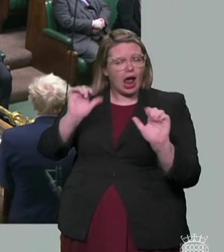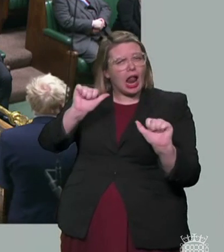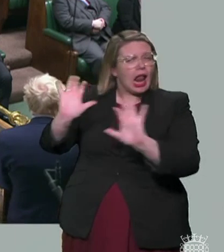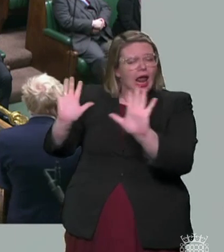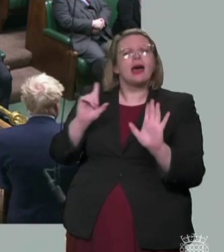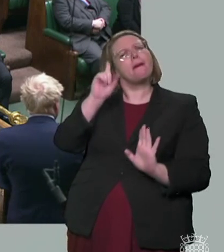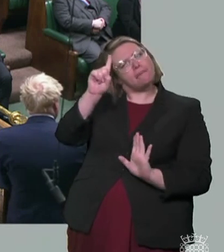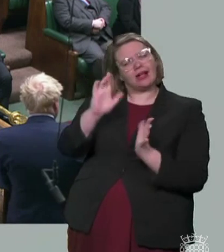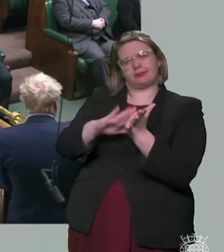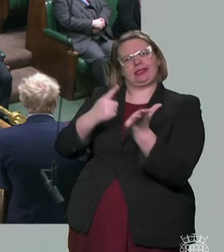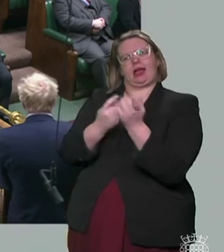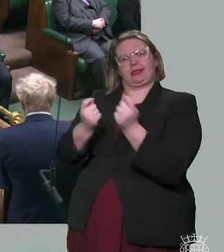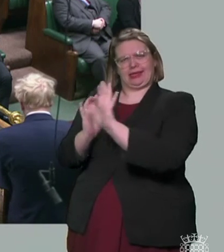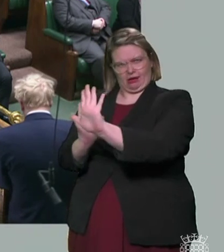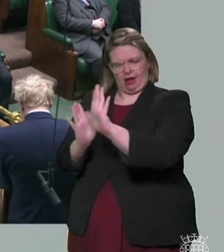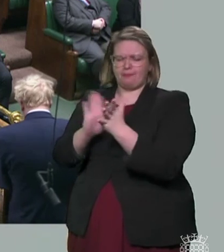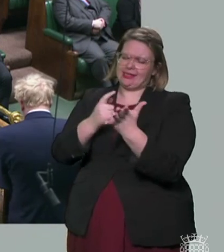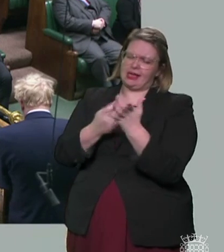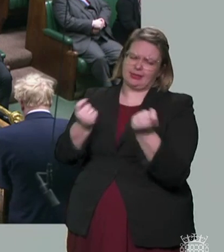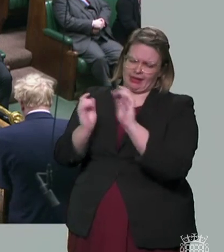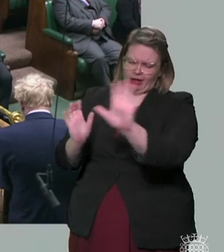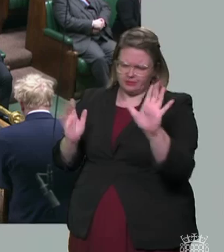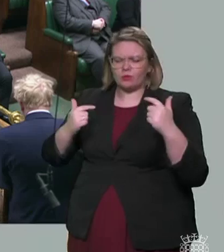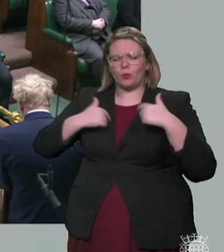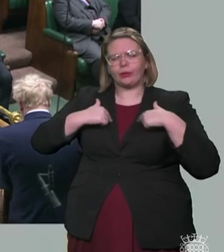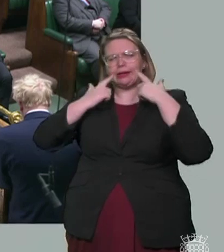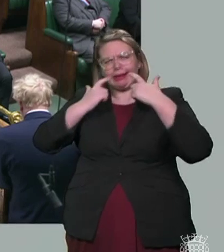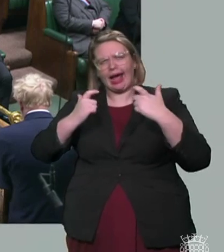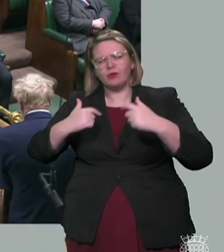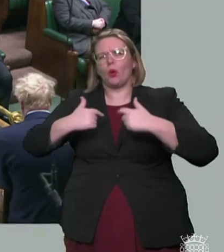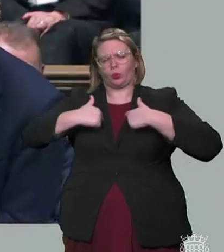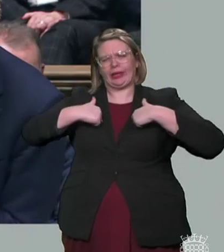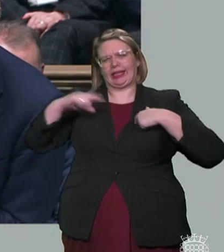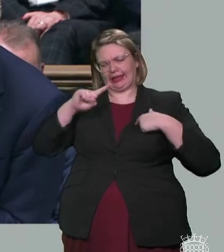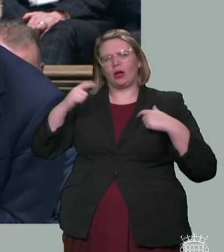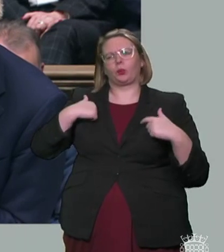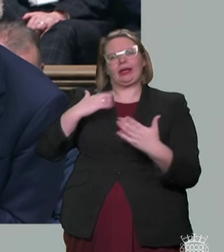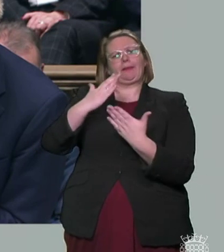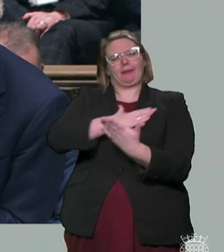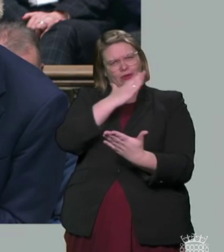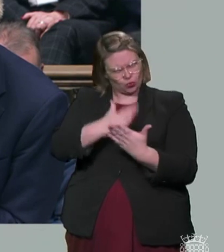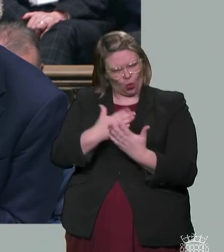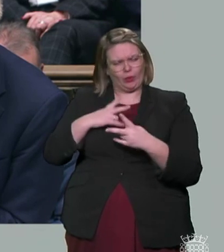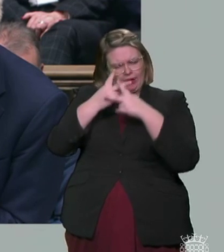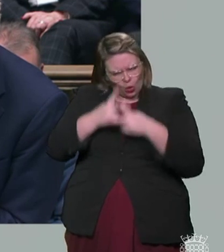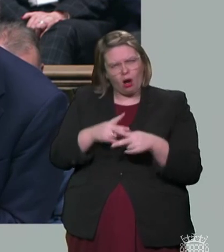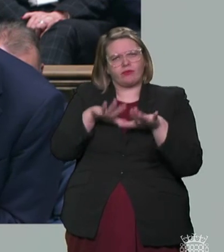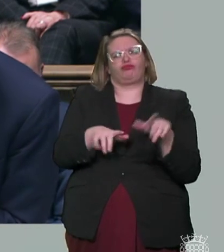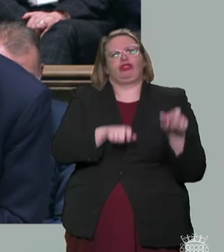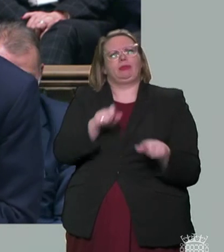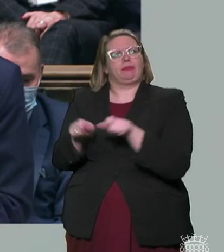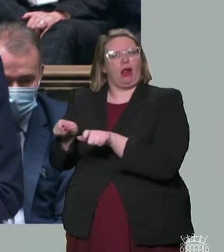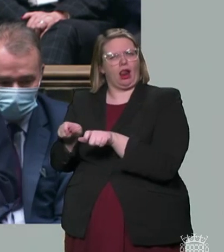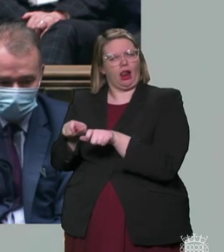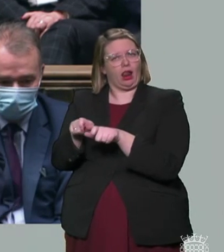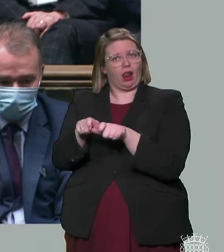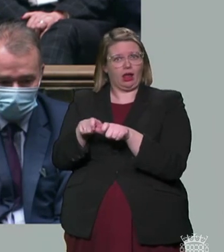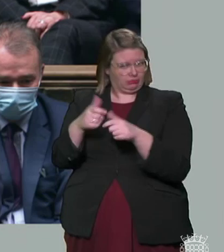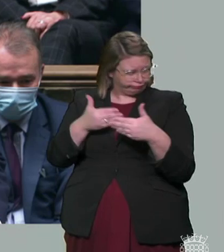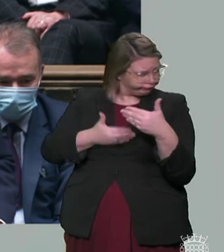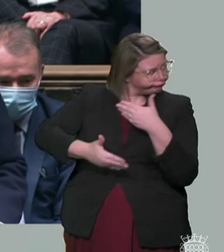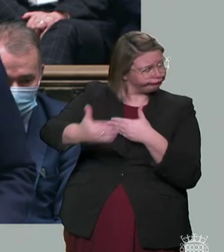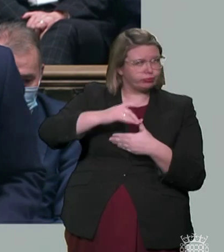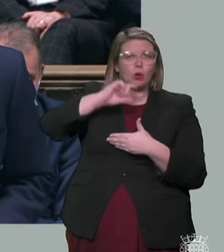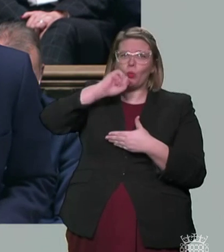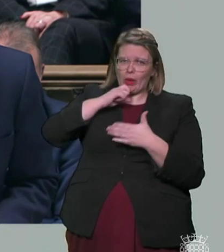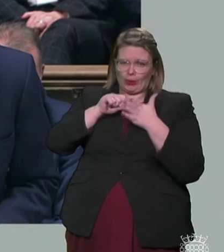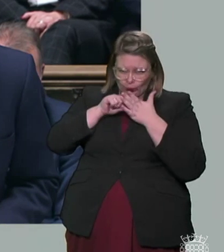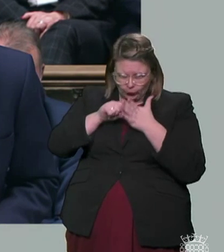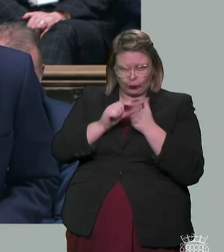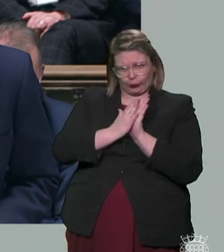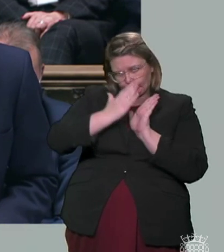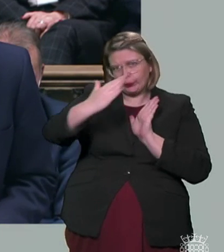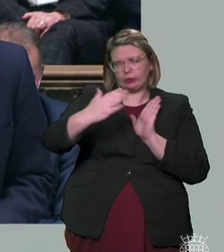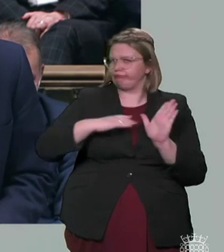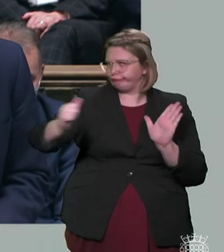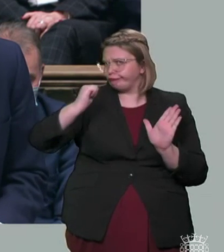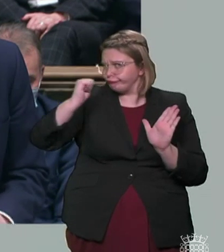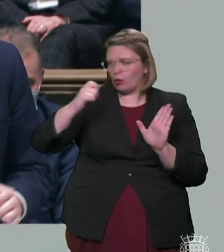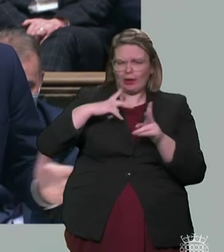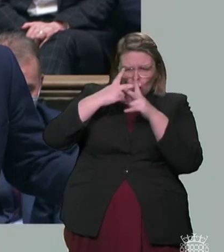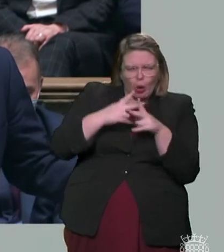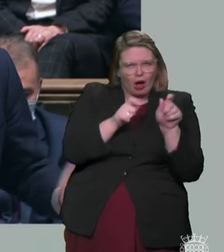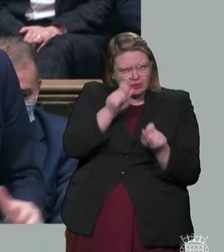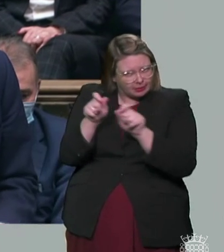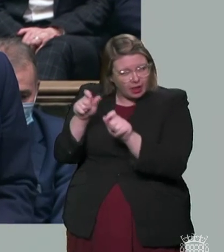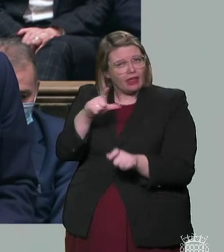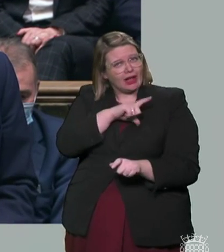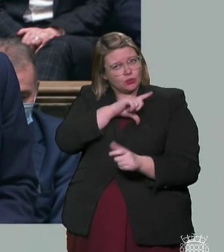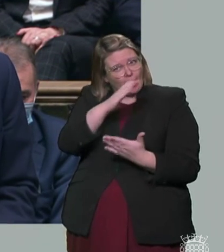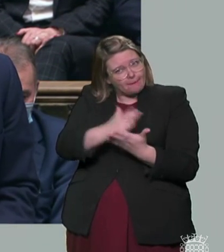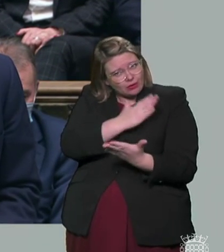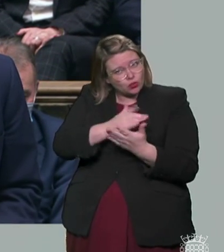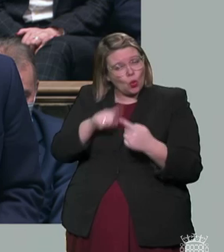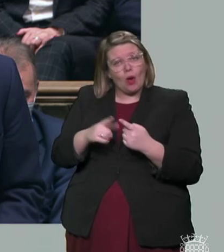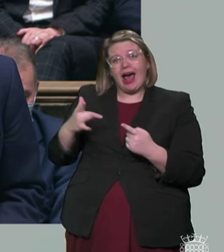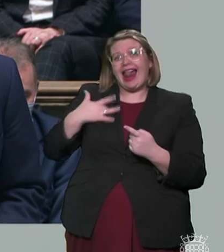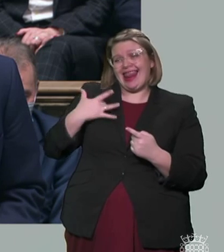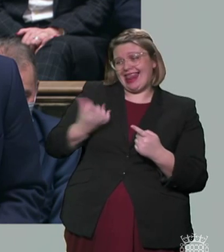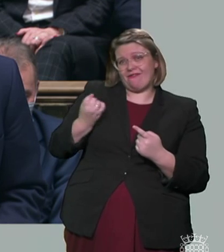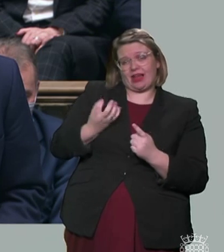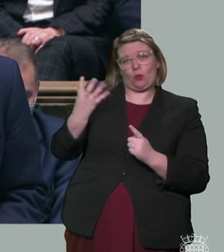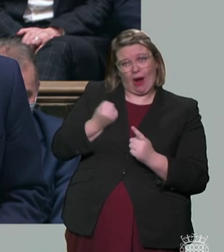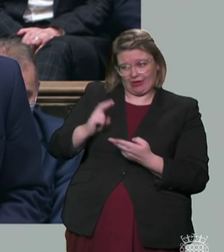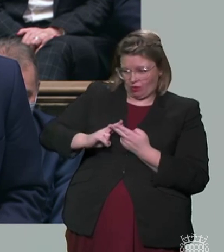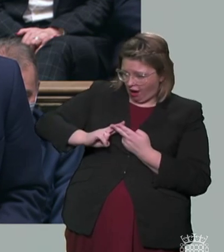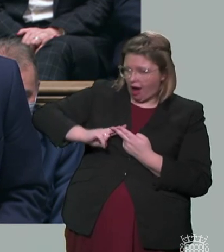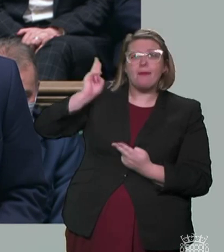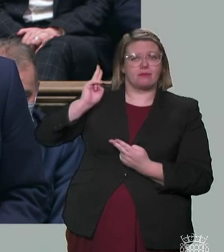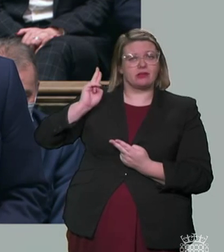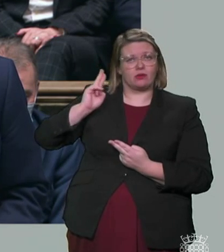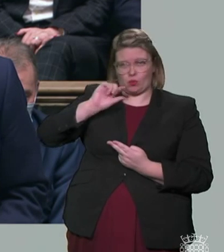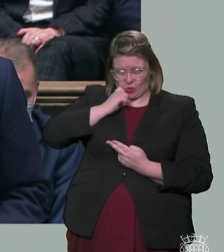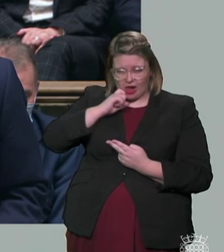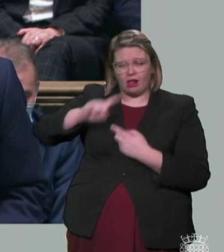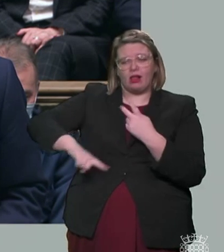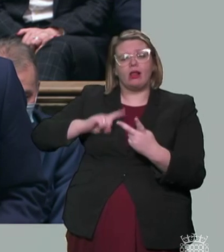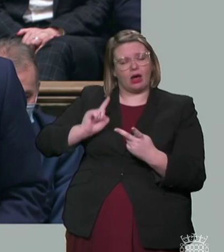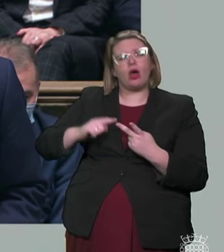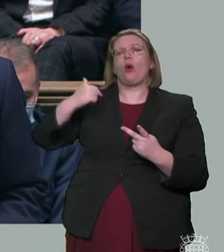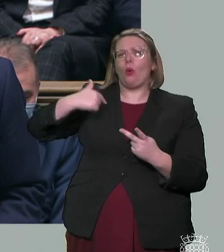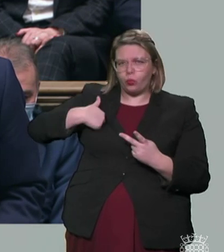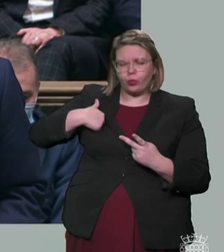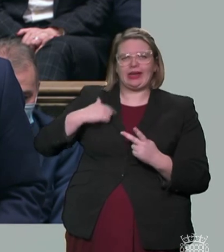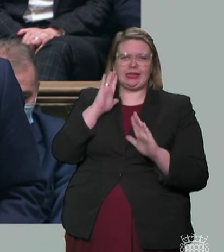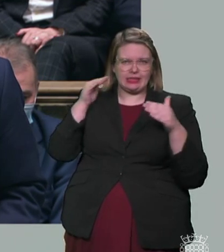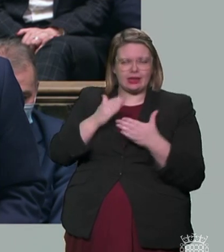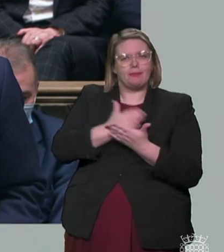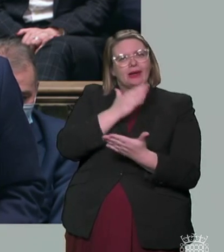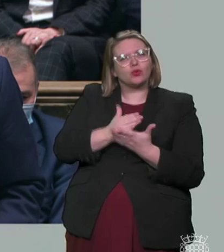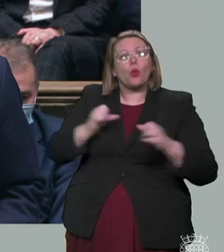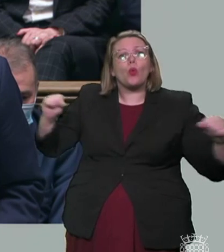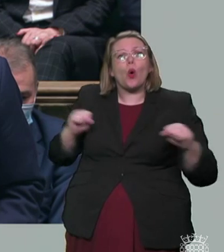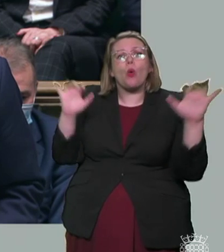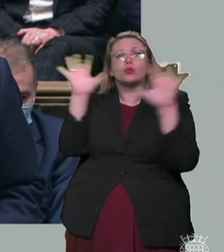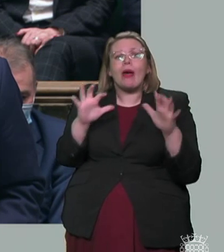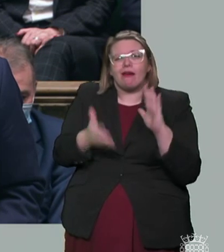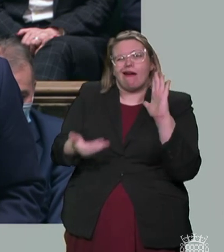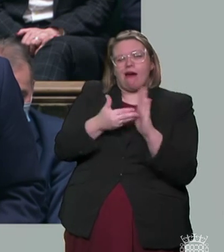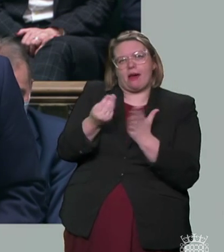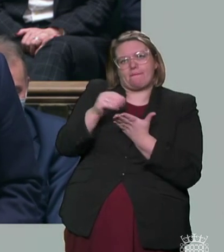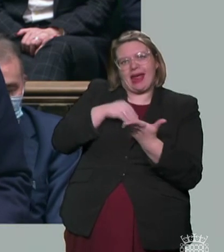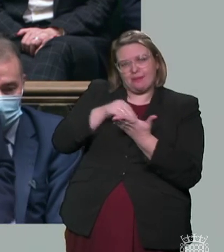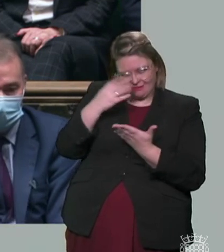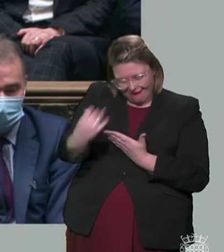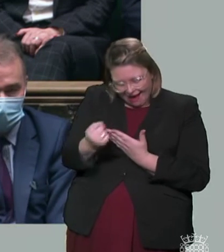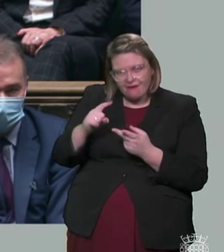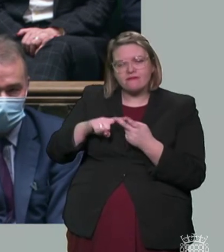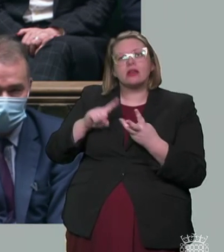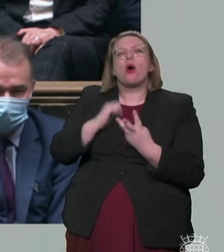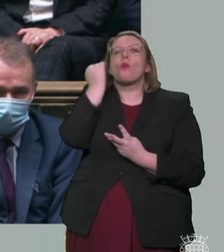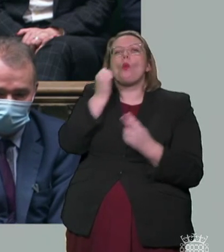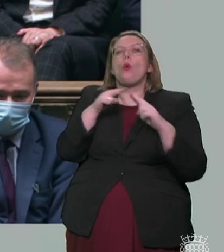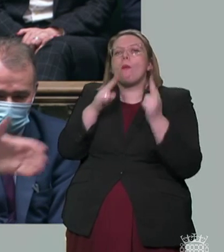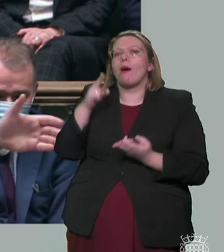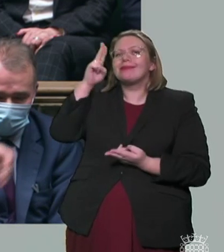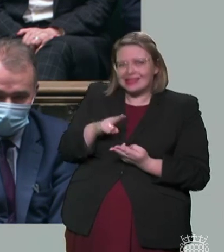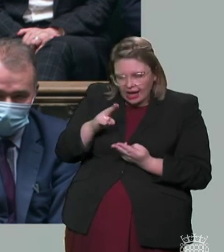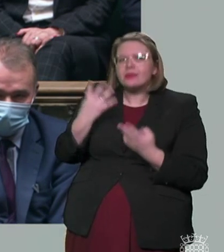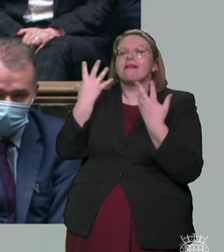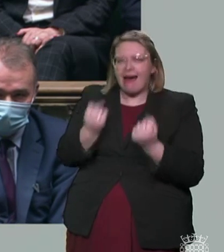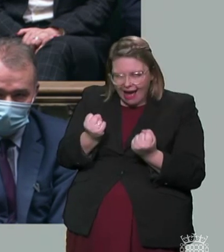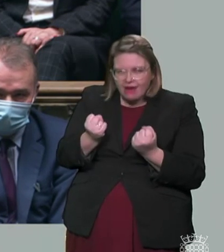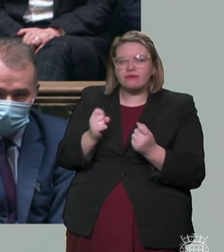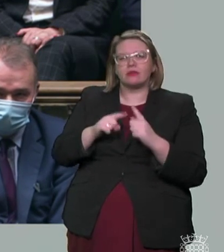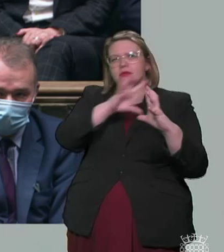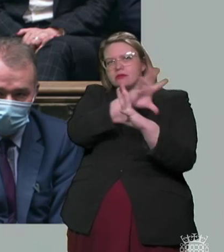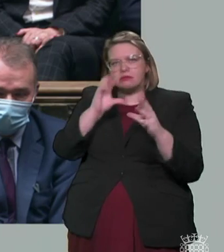We are making sure that we protect the people of this country throughout what is unquestionably going to be a difficult period, which is why we have lifted the living wage by record sums and why we make sure that people have cold weather payments, the warm home discount and all the other protections, including the £500 million fund we